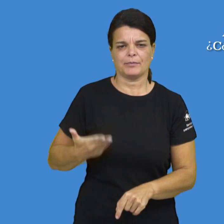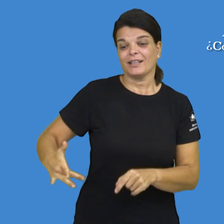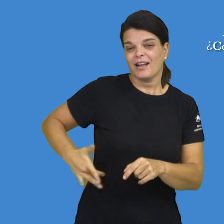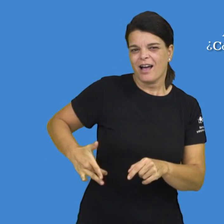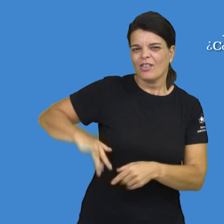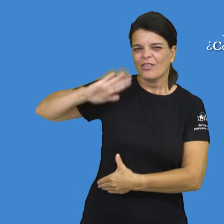hígado